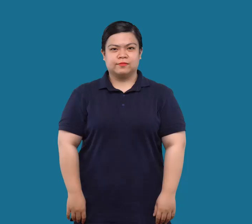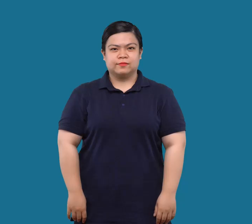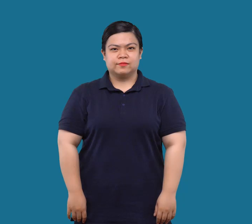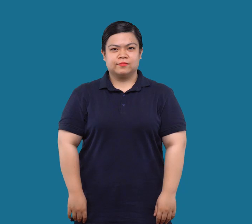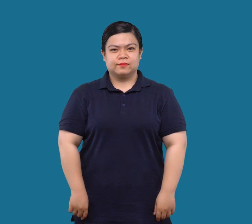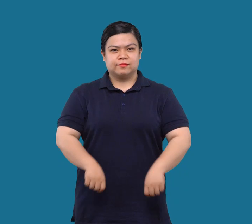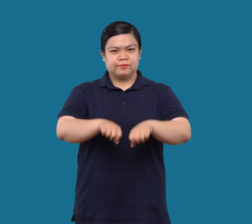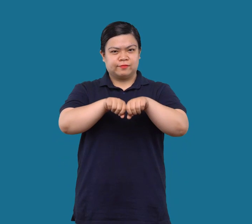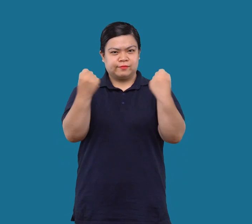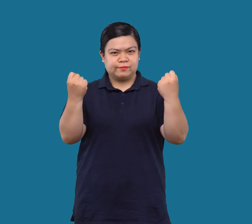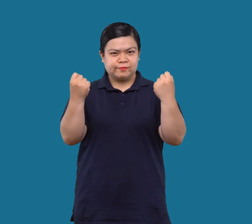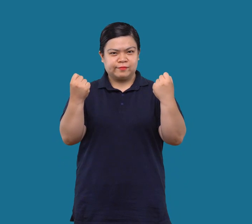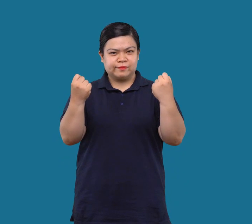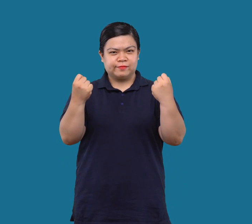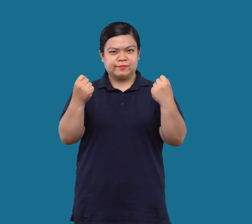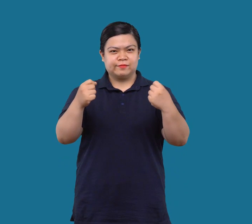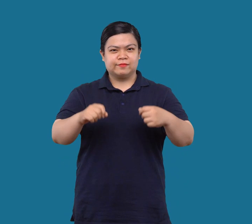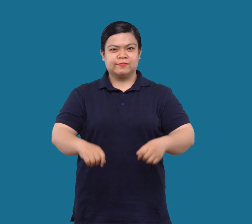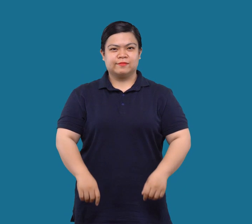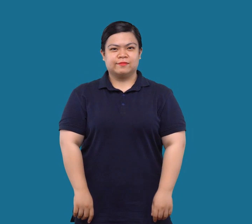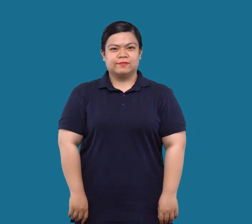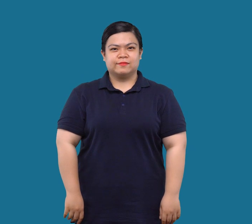hỏng